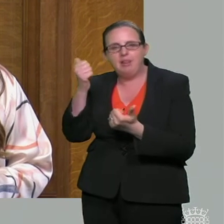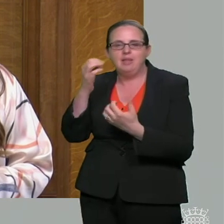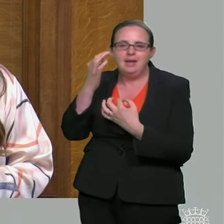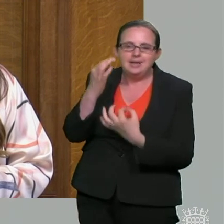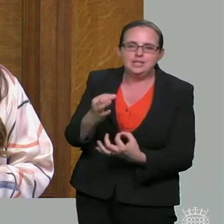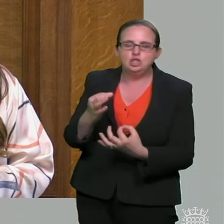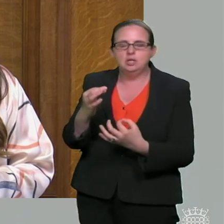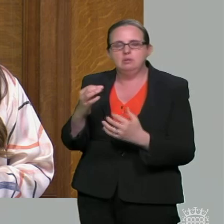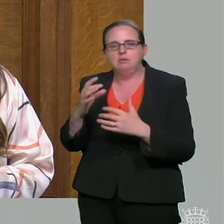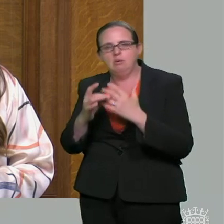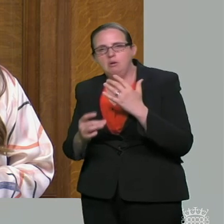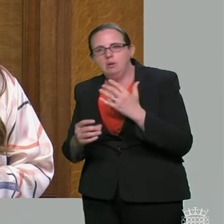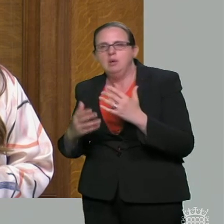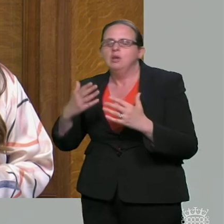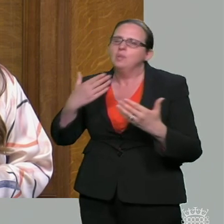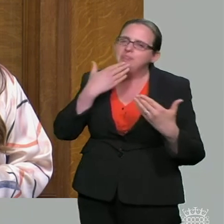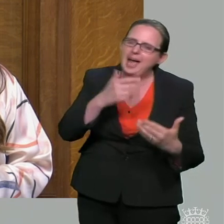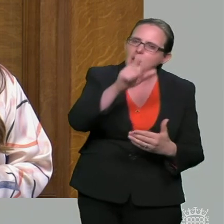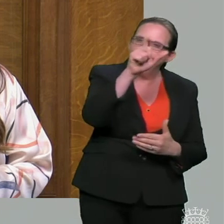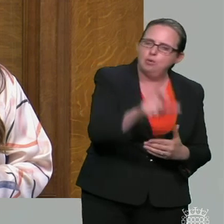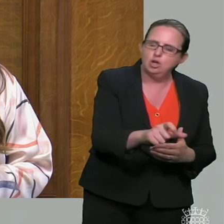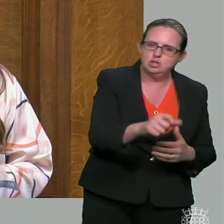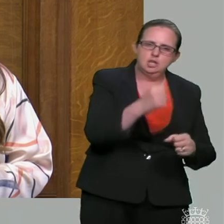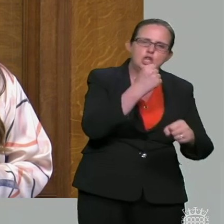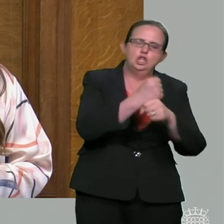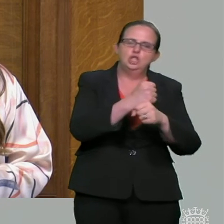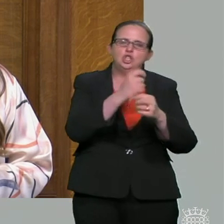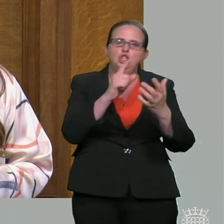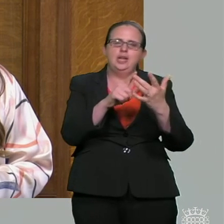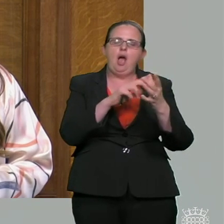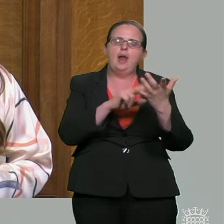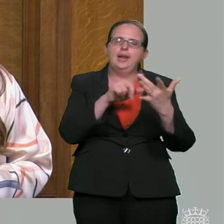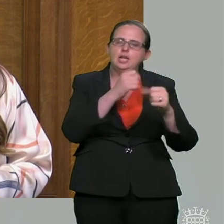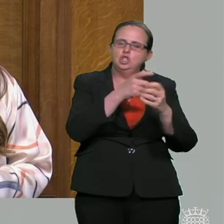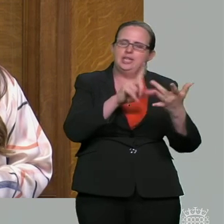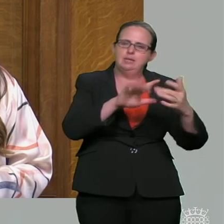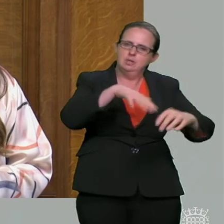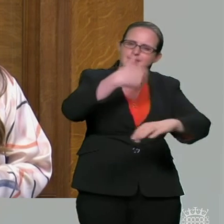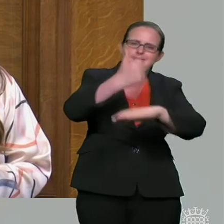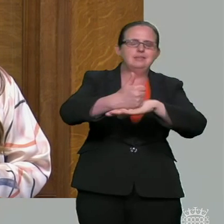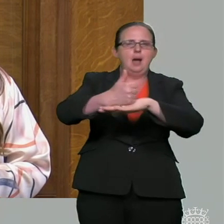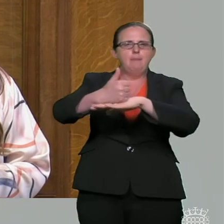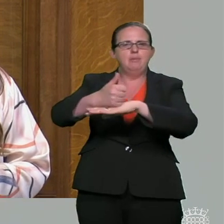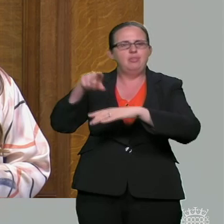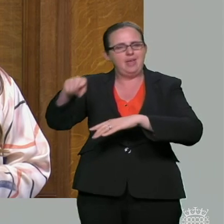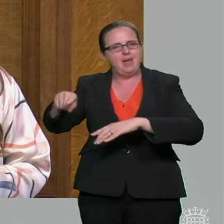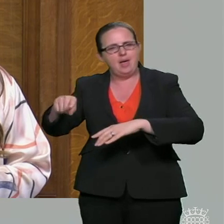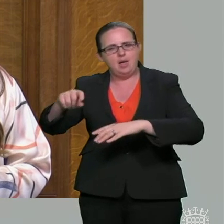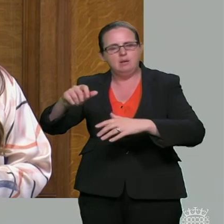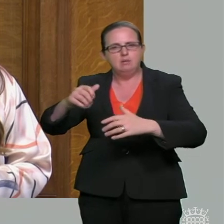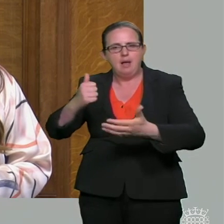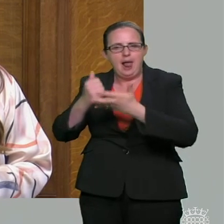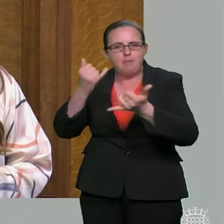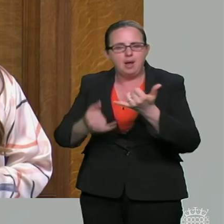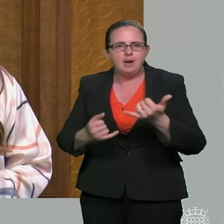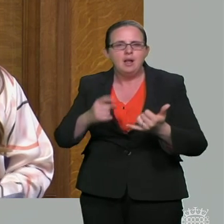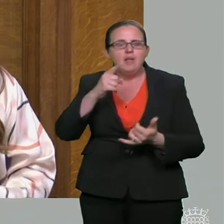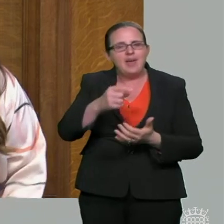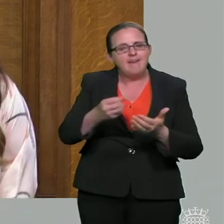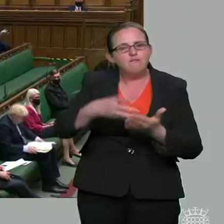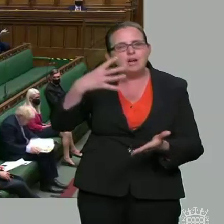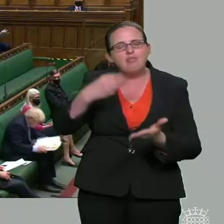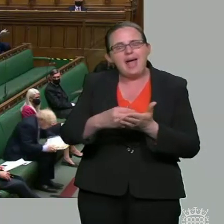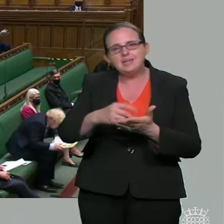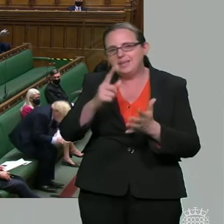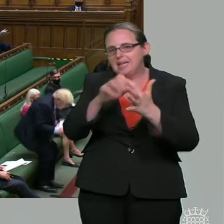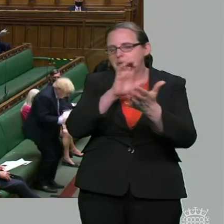Will the Prime Minister join me in thanking Giani Ji and the team for their work and wish them the very best of luck with their 350-mile charity bike ride from Edinburgh to West Bromwich next month?